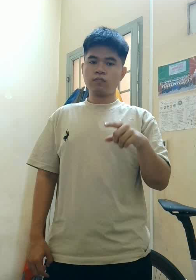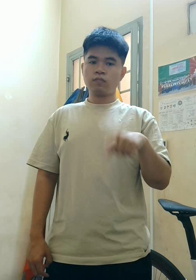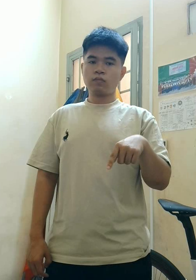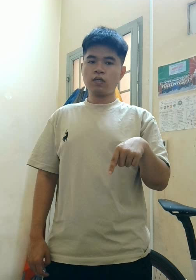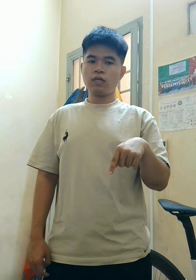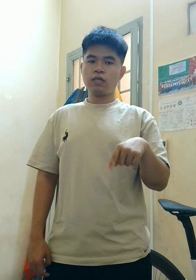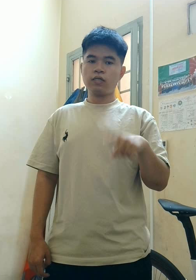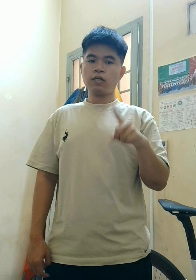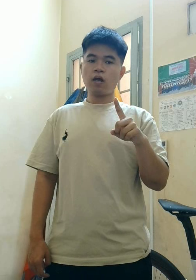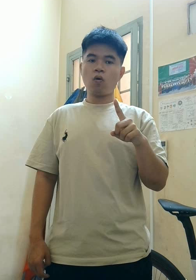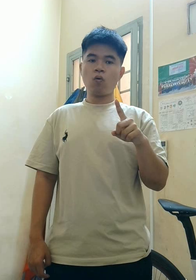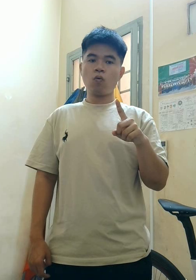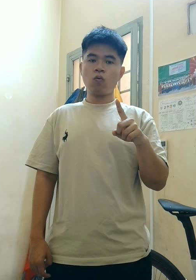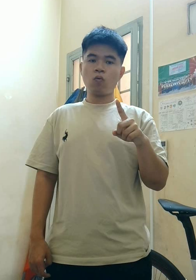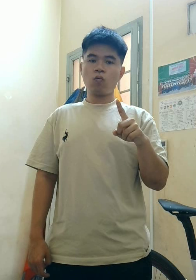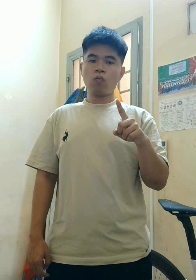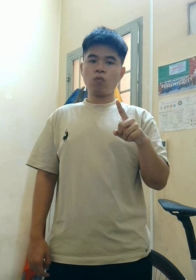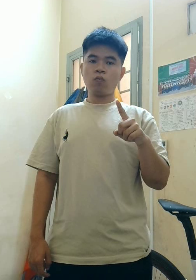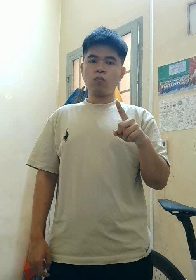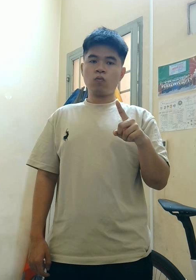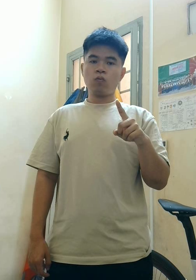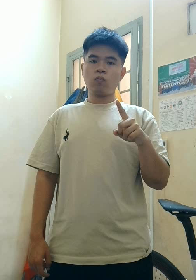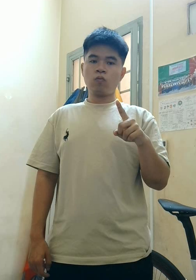di dau